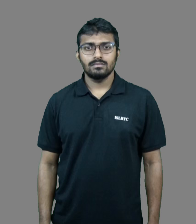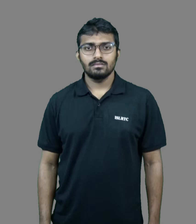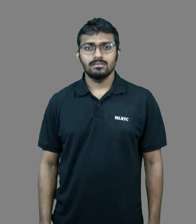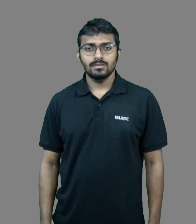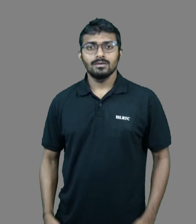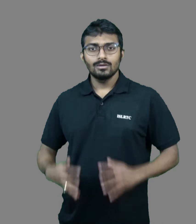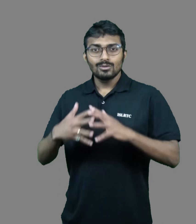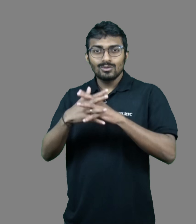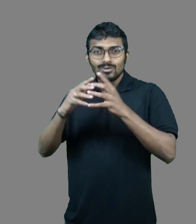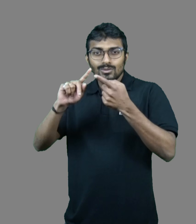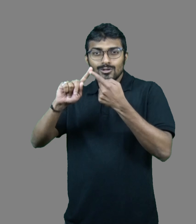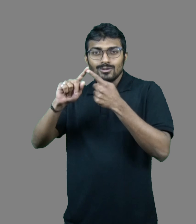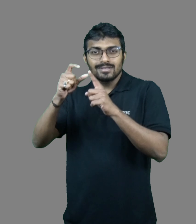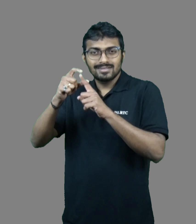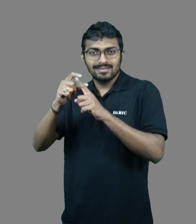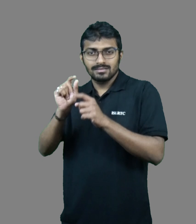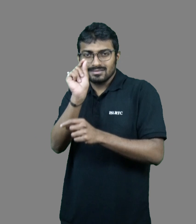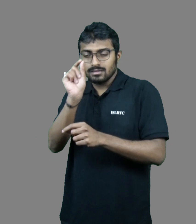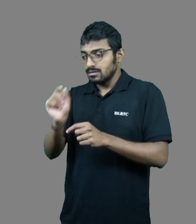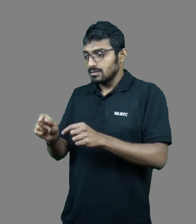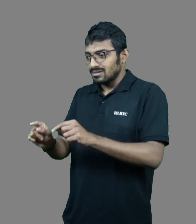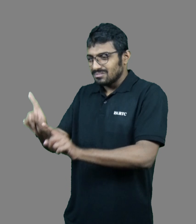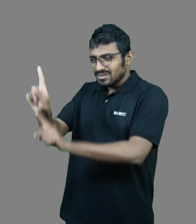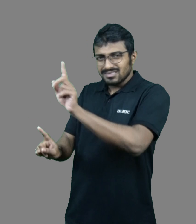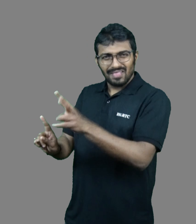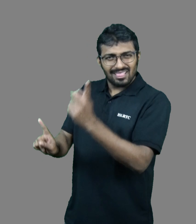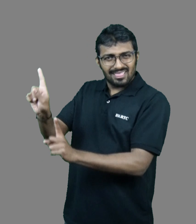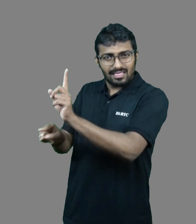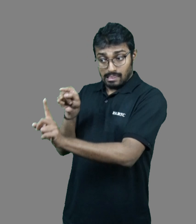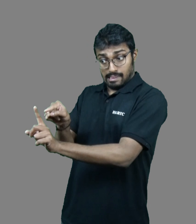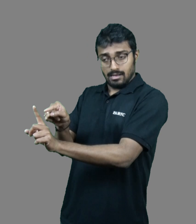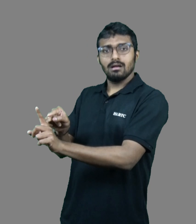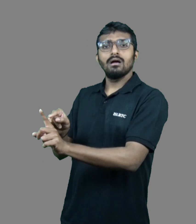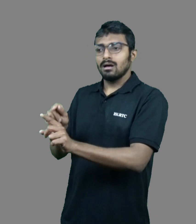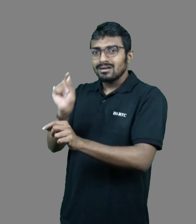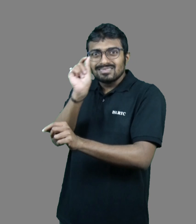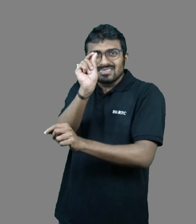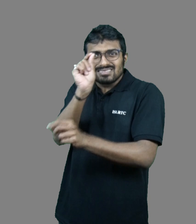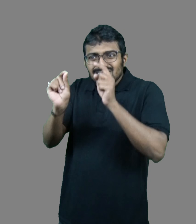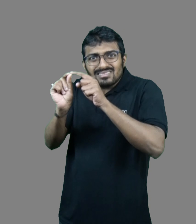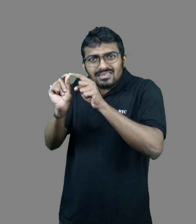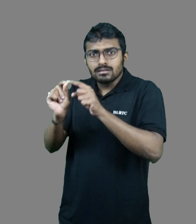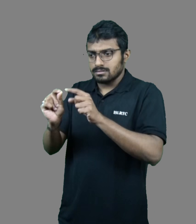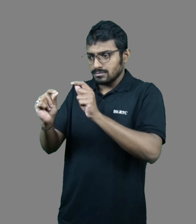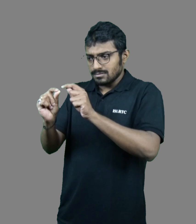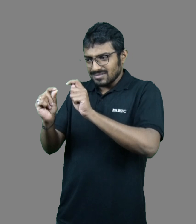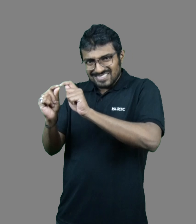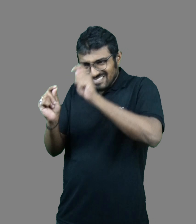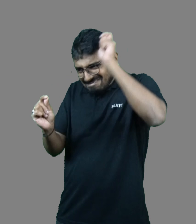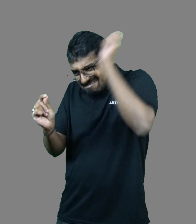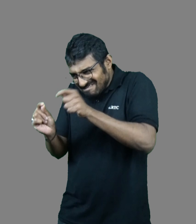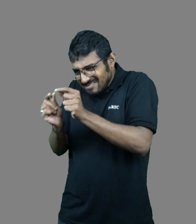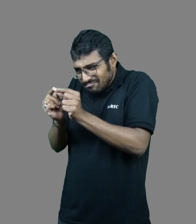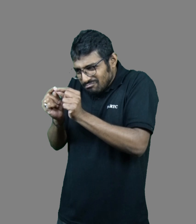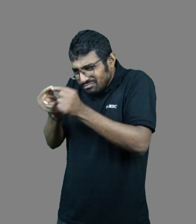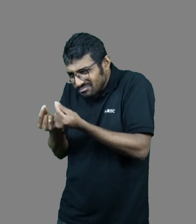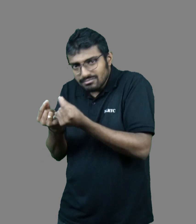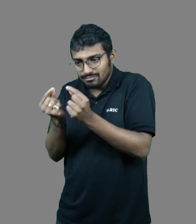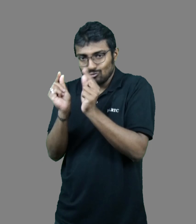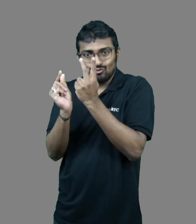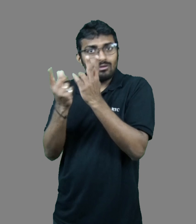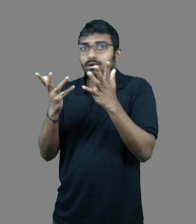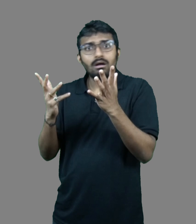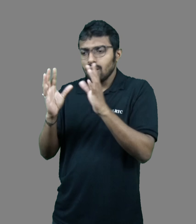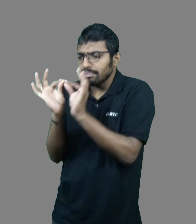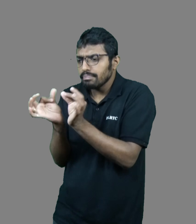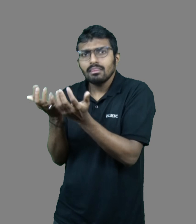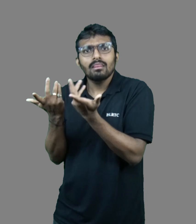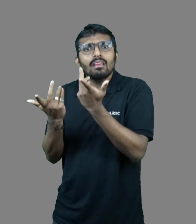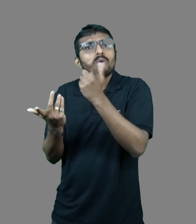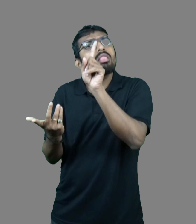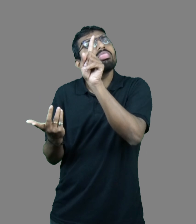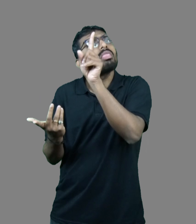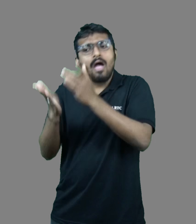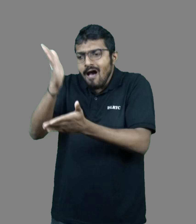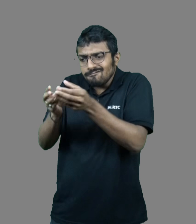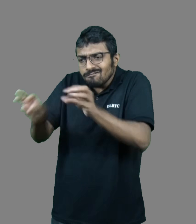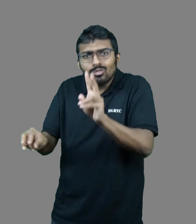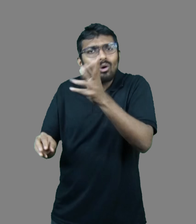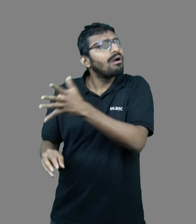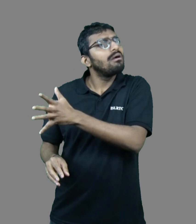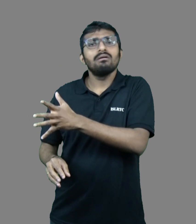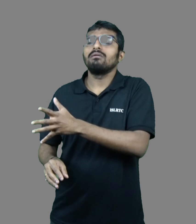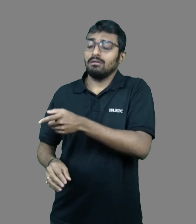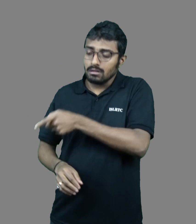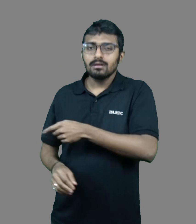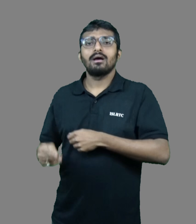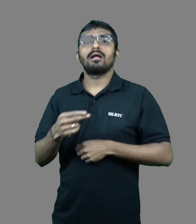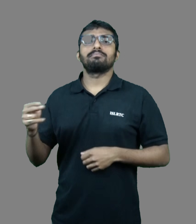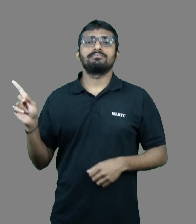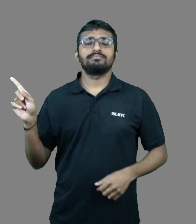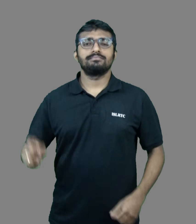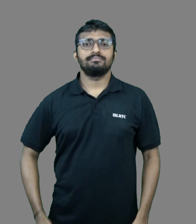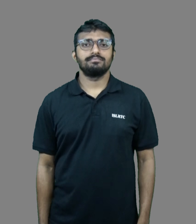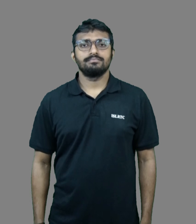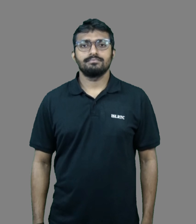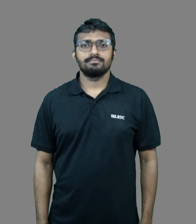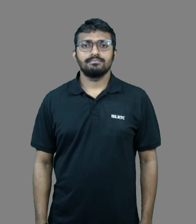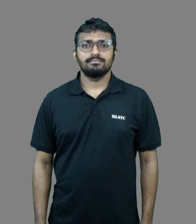Monocot Weeds